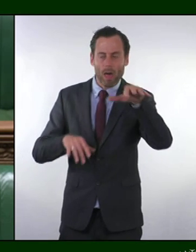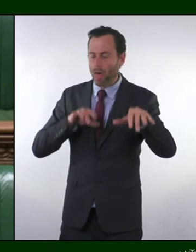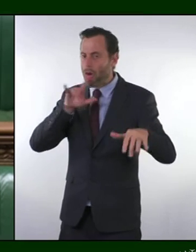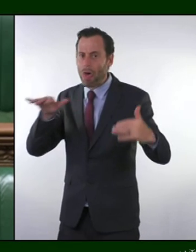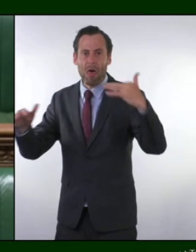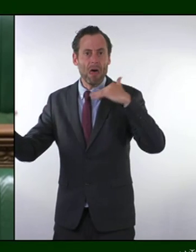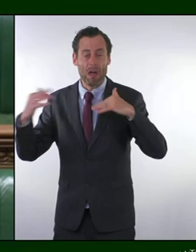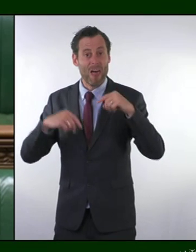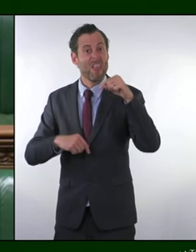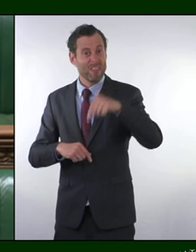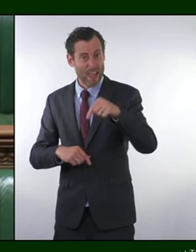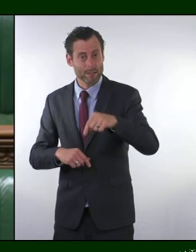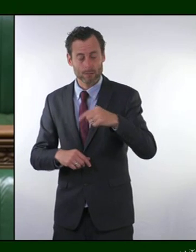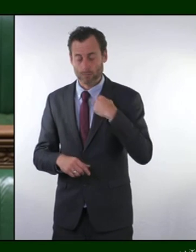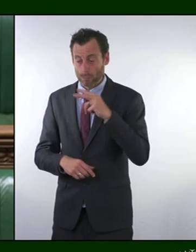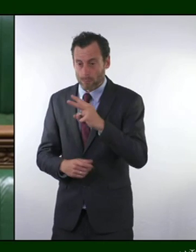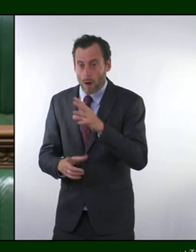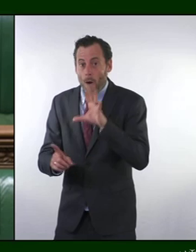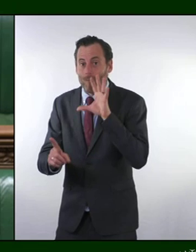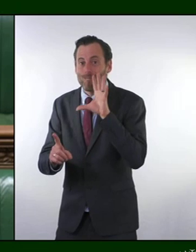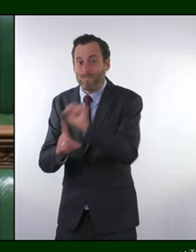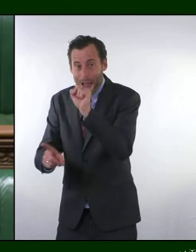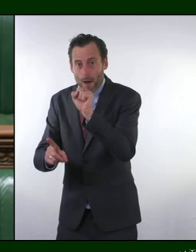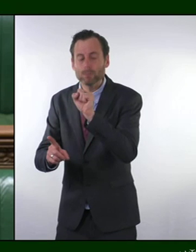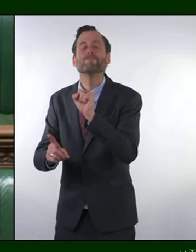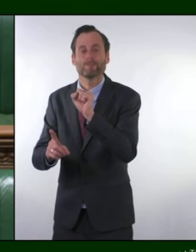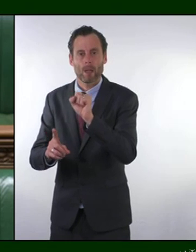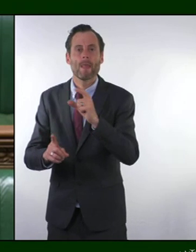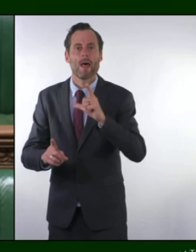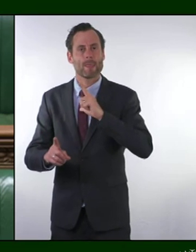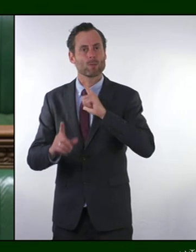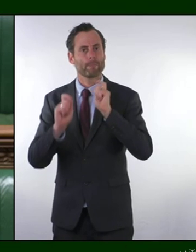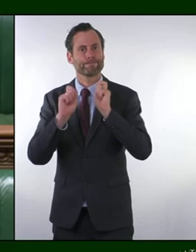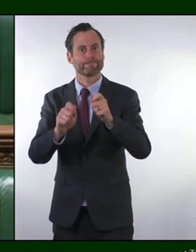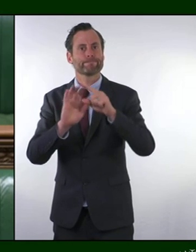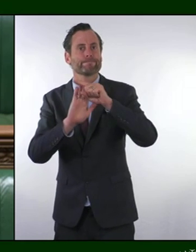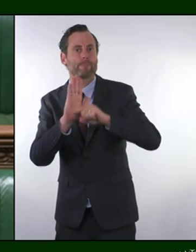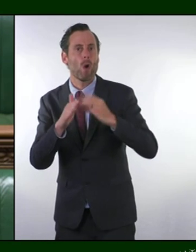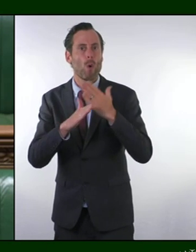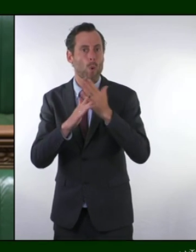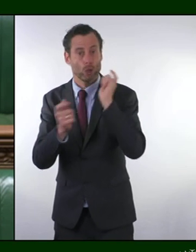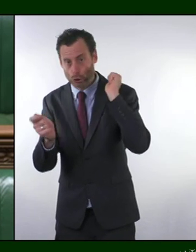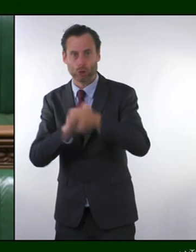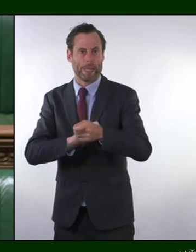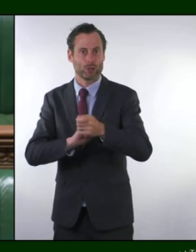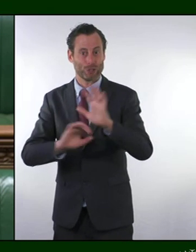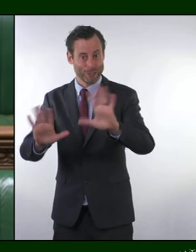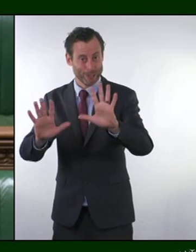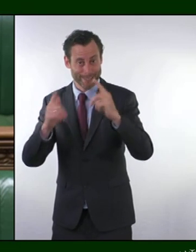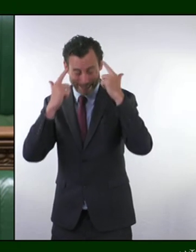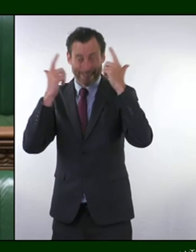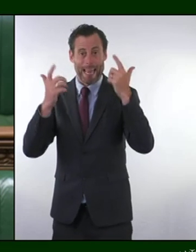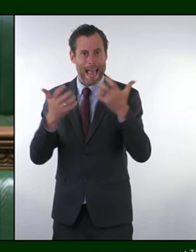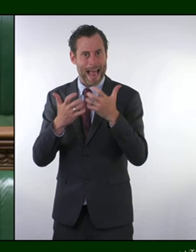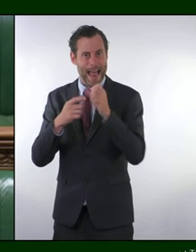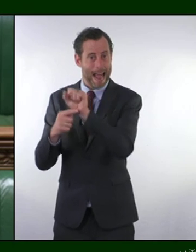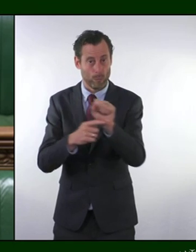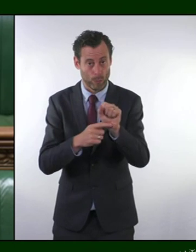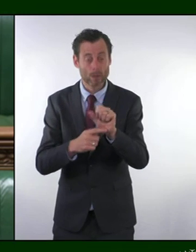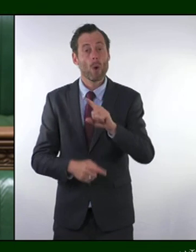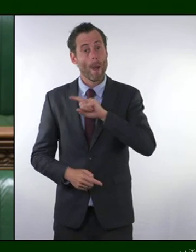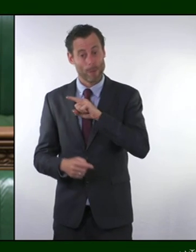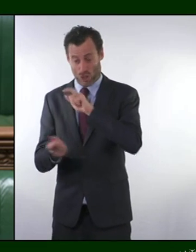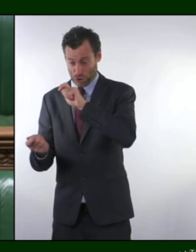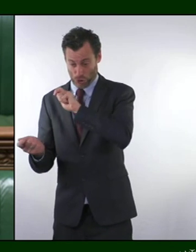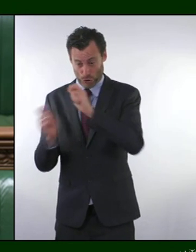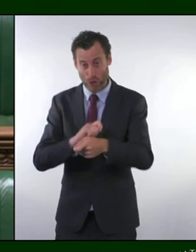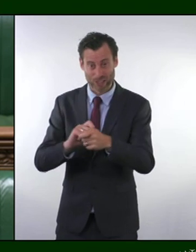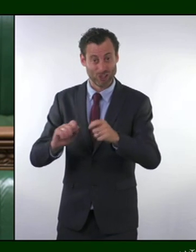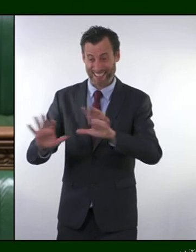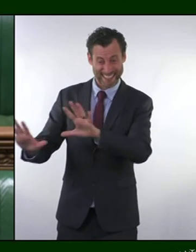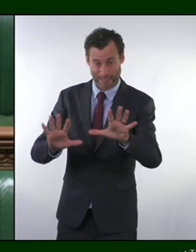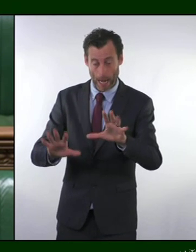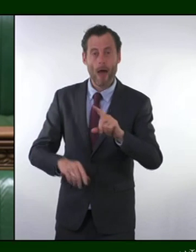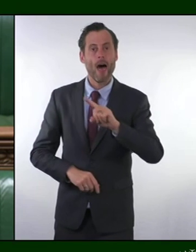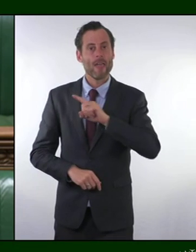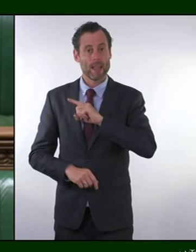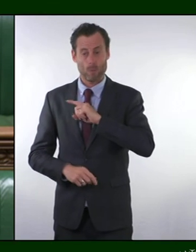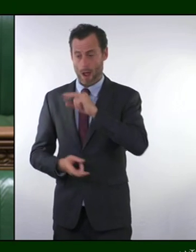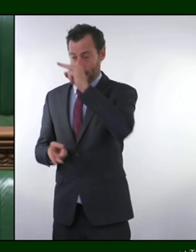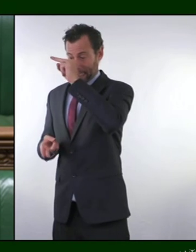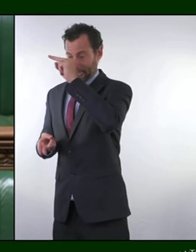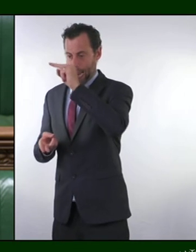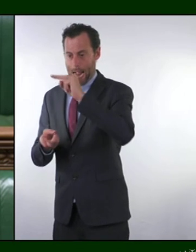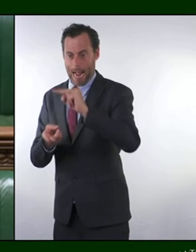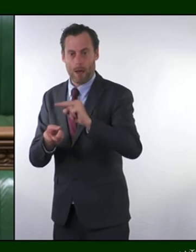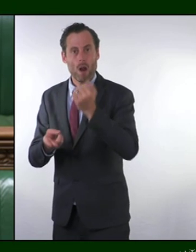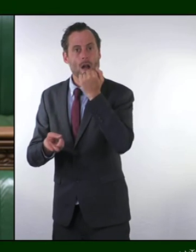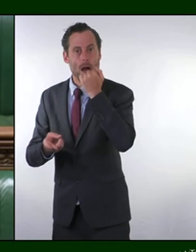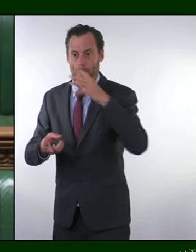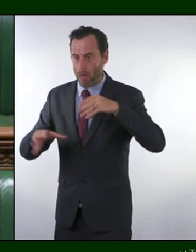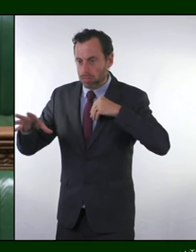It is thanks to the hard work of careworkers that we have now got incidents and outbreaks down in our care homes to the lowest level since the crisis began.